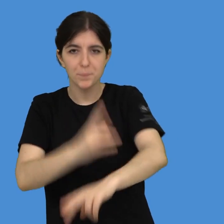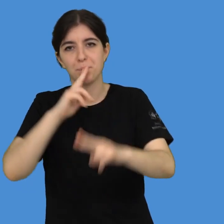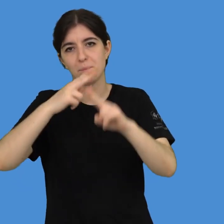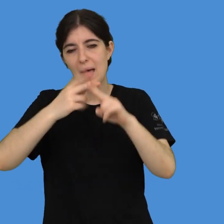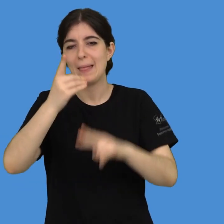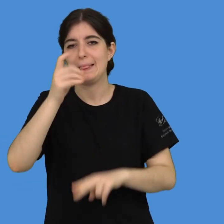nombre